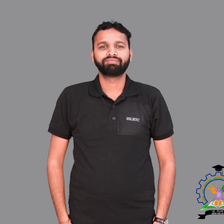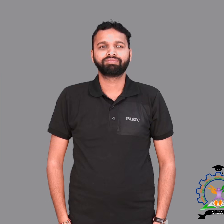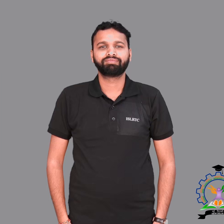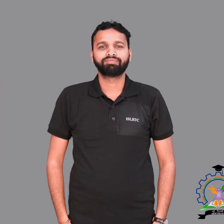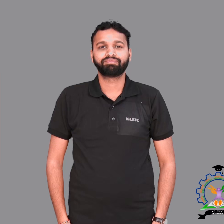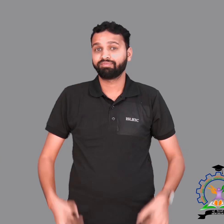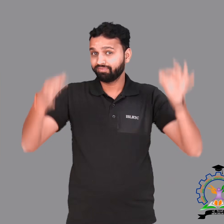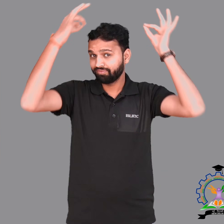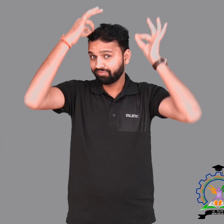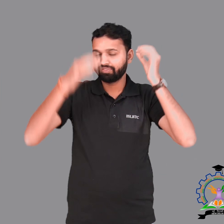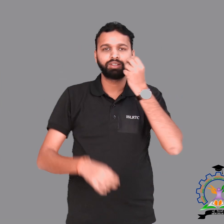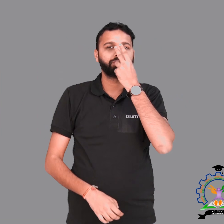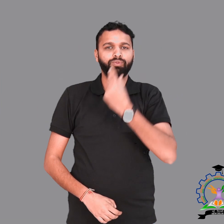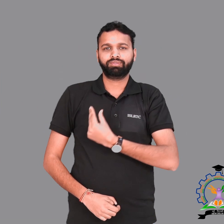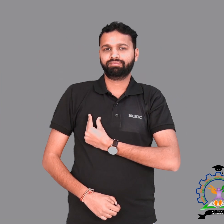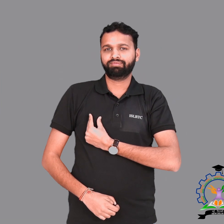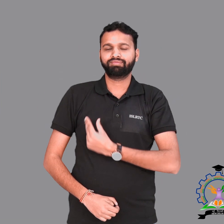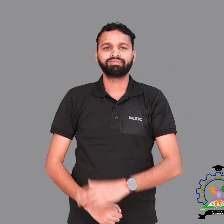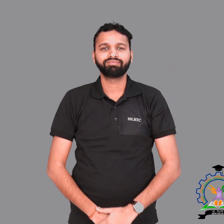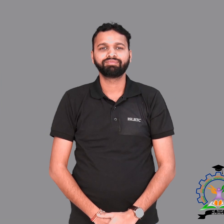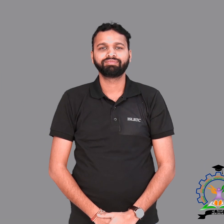Jawaharlal Nehru